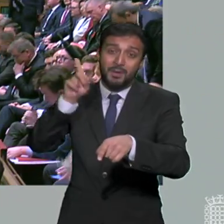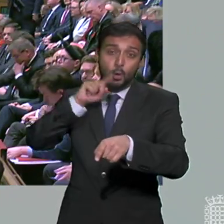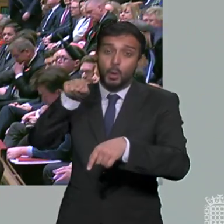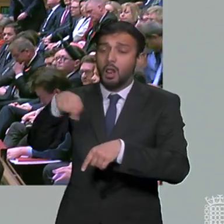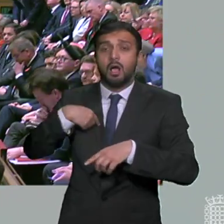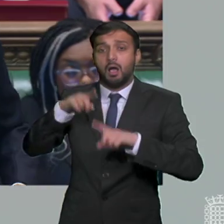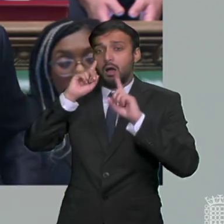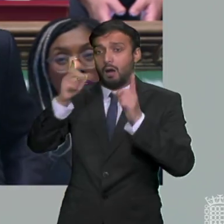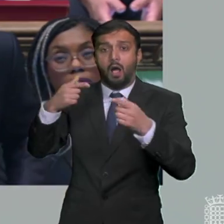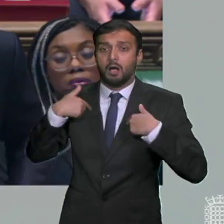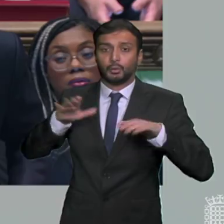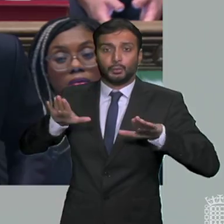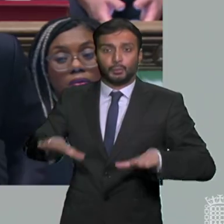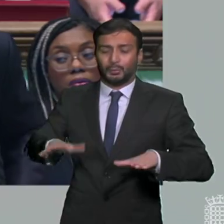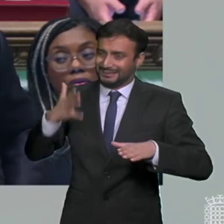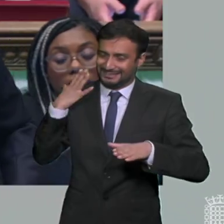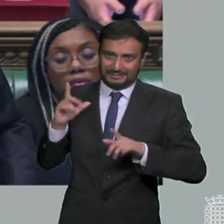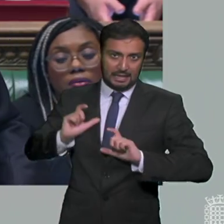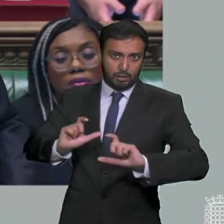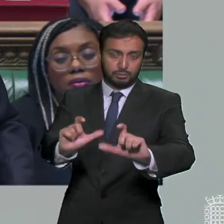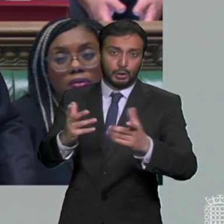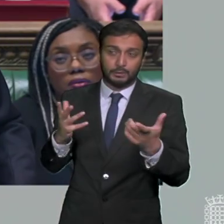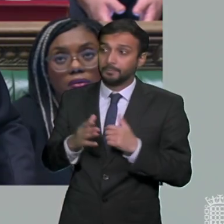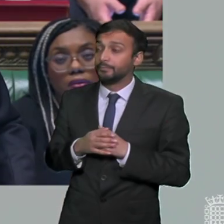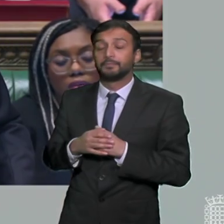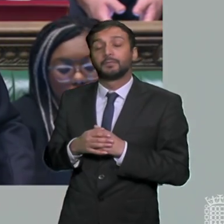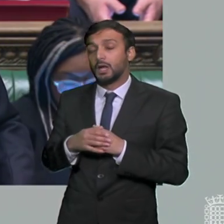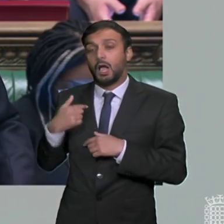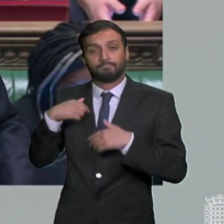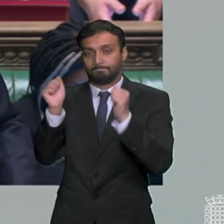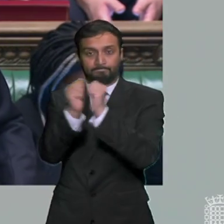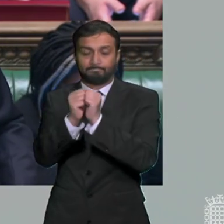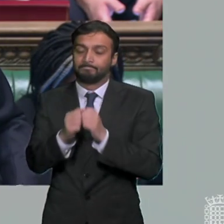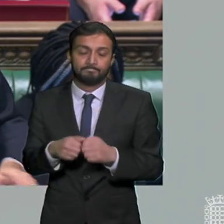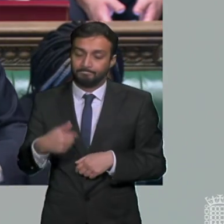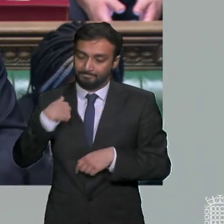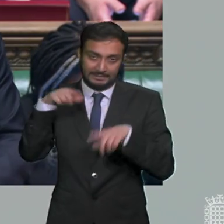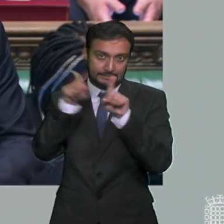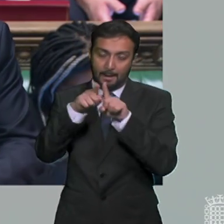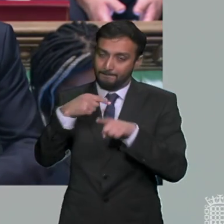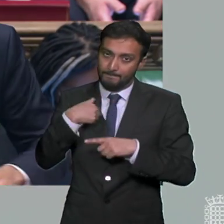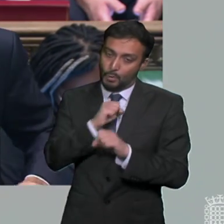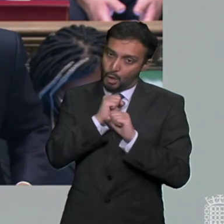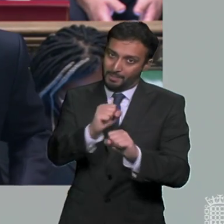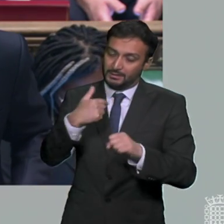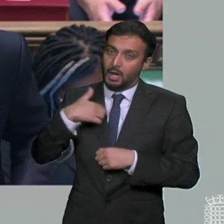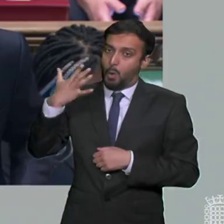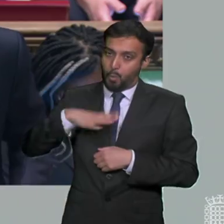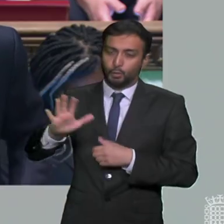Like my honourable Friend, the Government are committed to tackling violence against women and girls, and to making our streets safer.